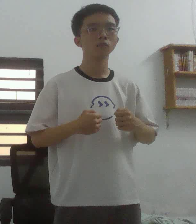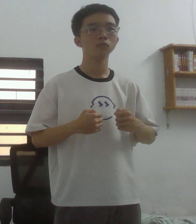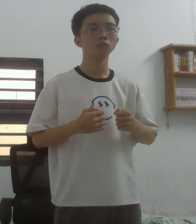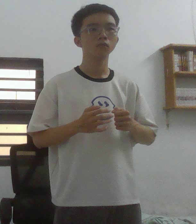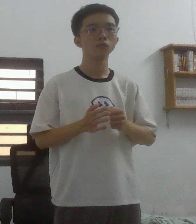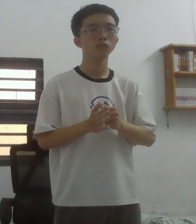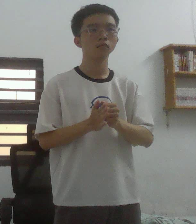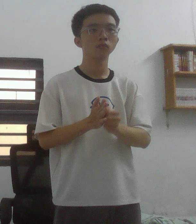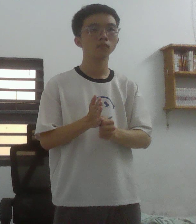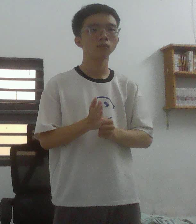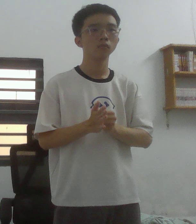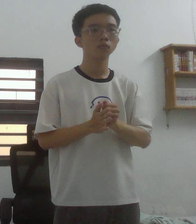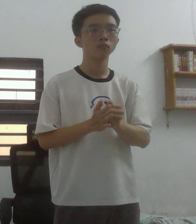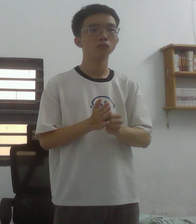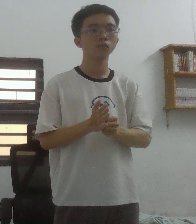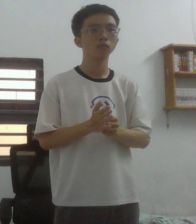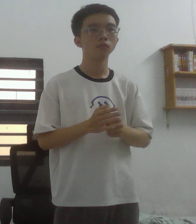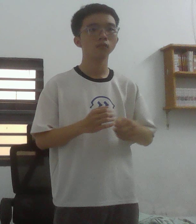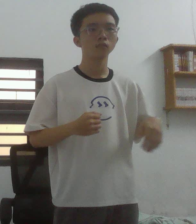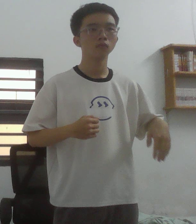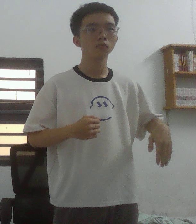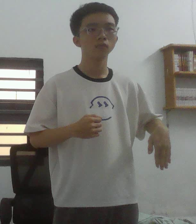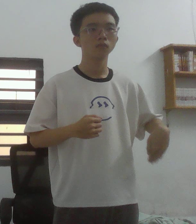thang sau